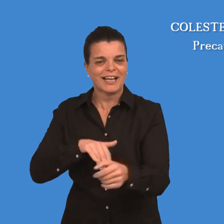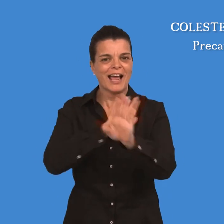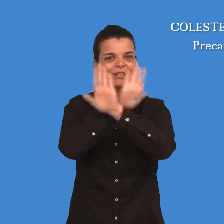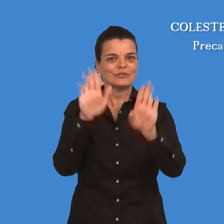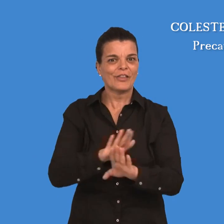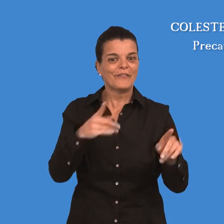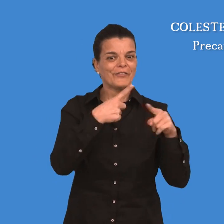resultado